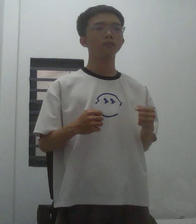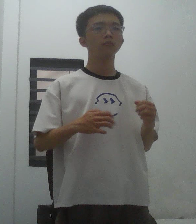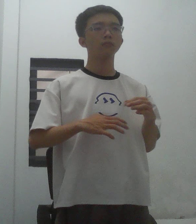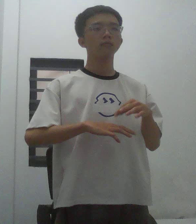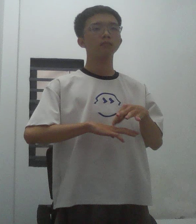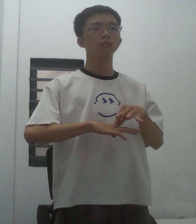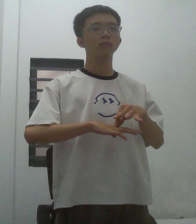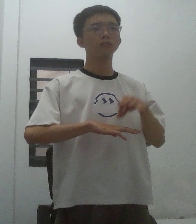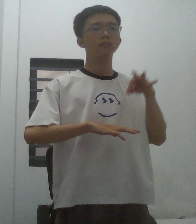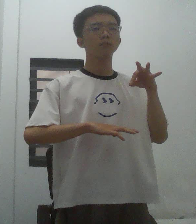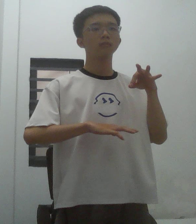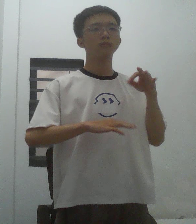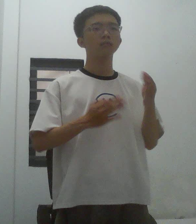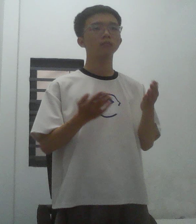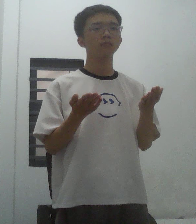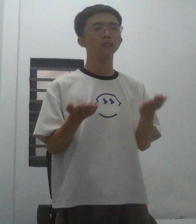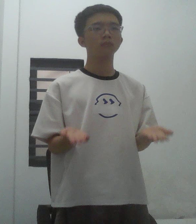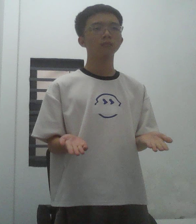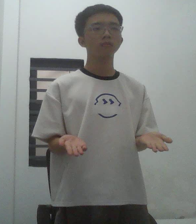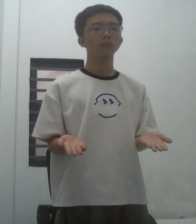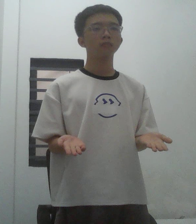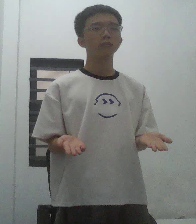tuan nay